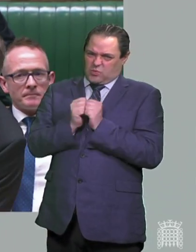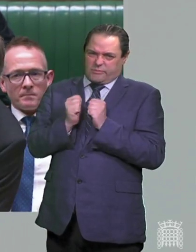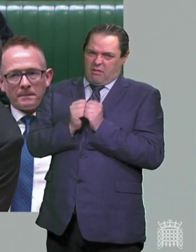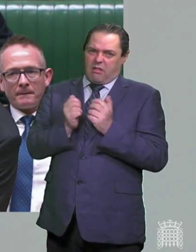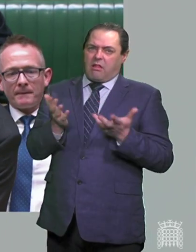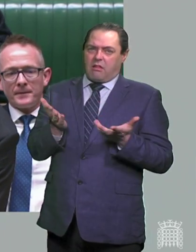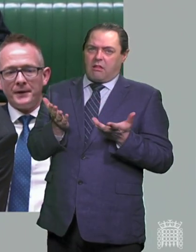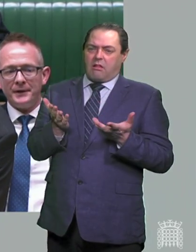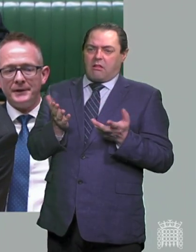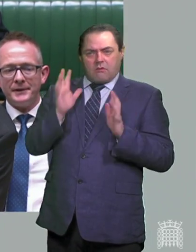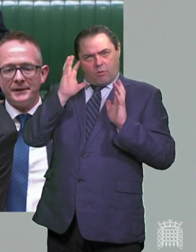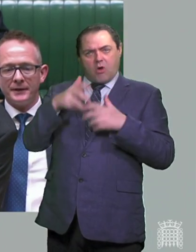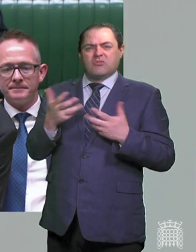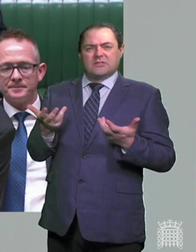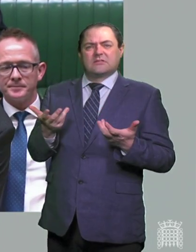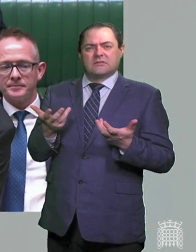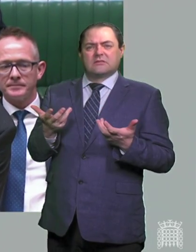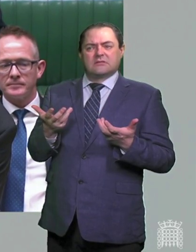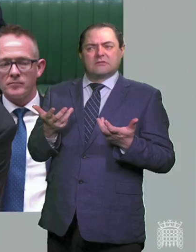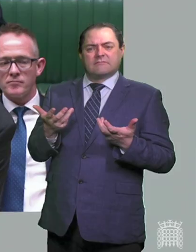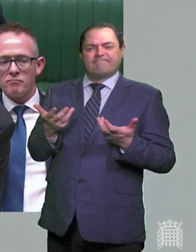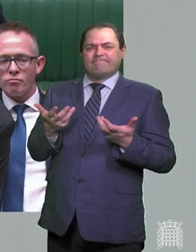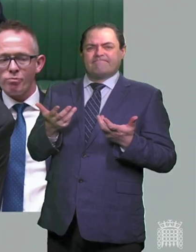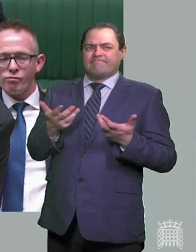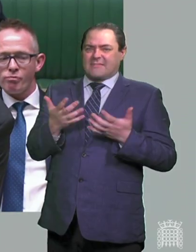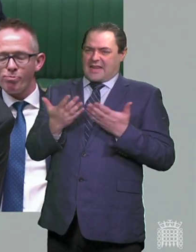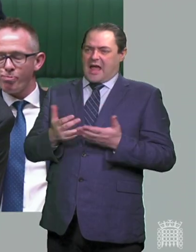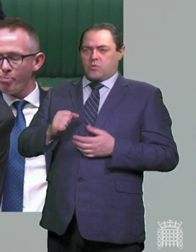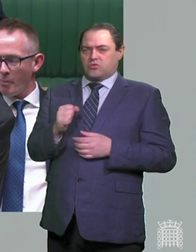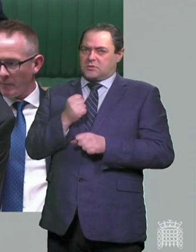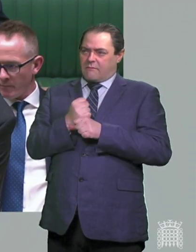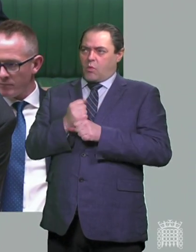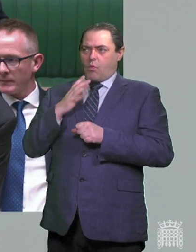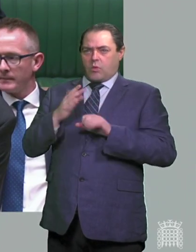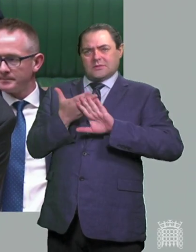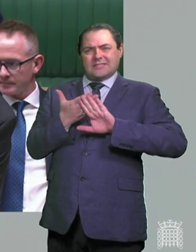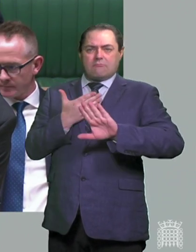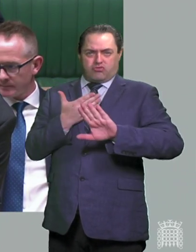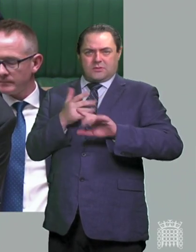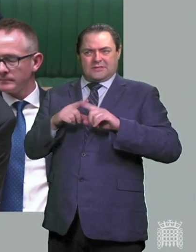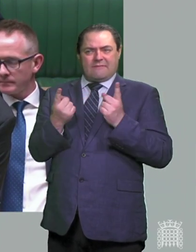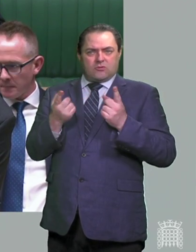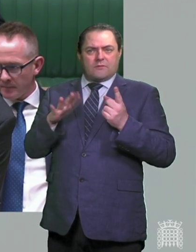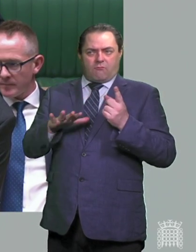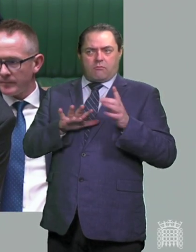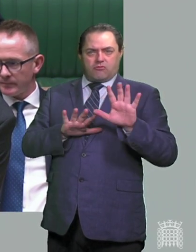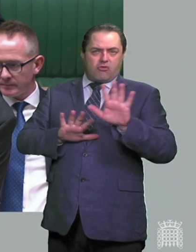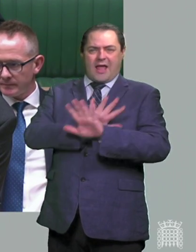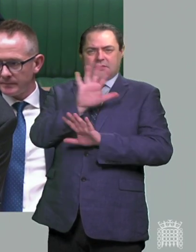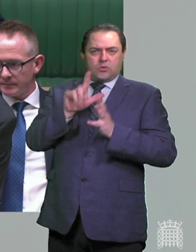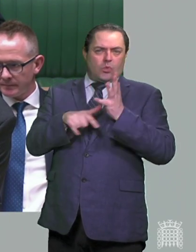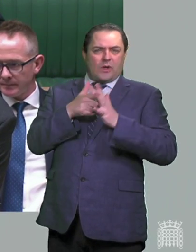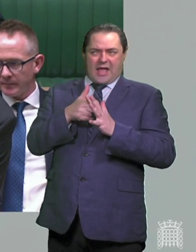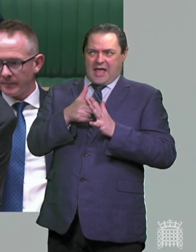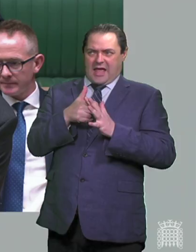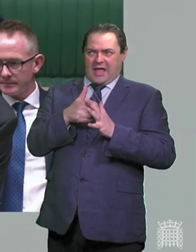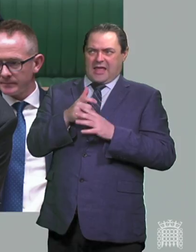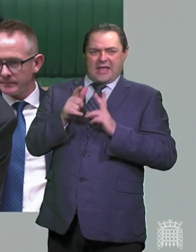They are concerned about it and they are right to be concerned about it. The Scottish Government asked for their UKIM exemption after they put their scheme together.